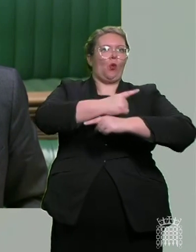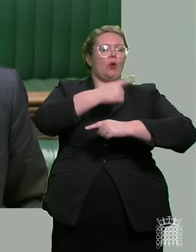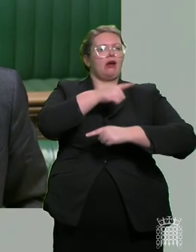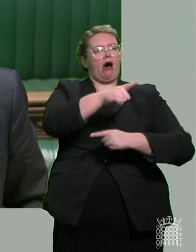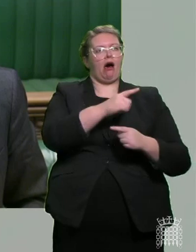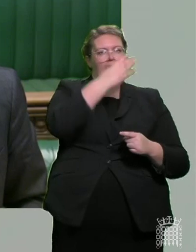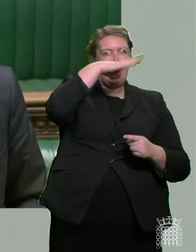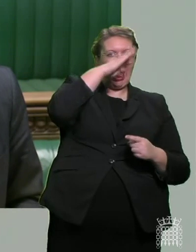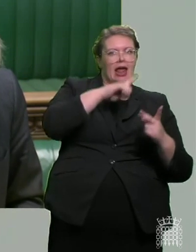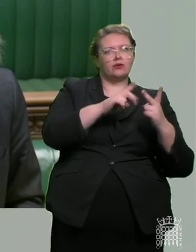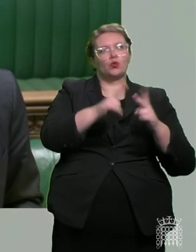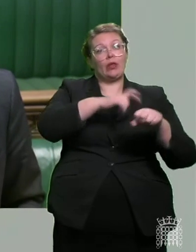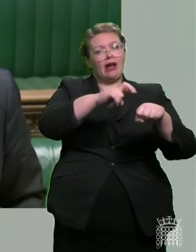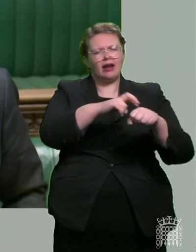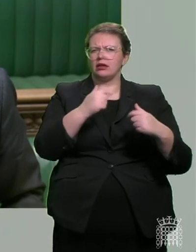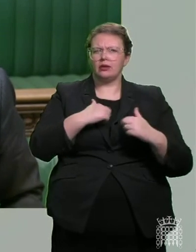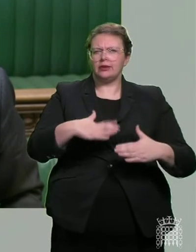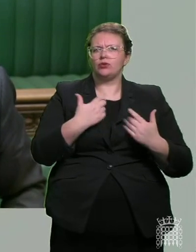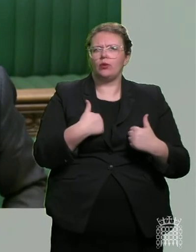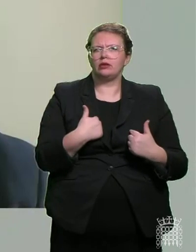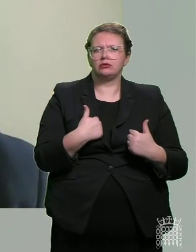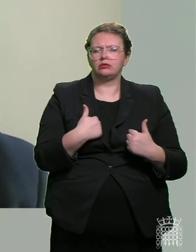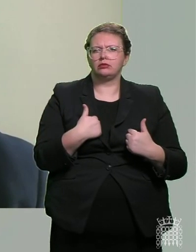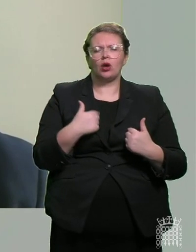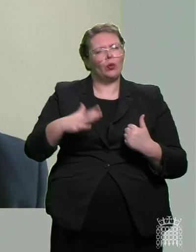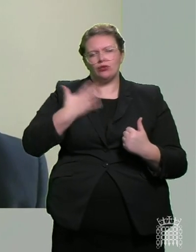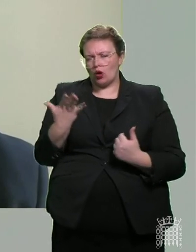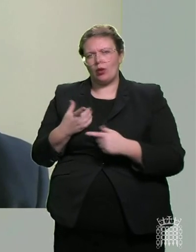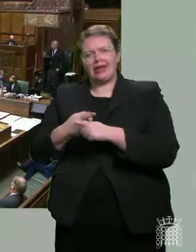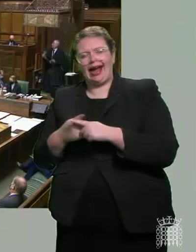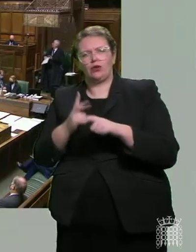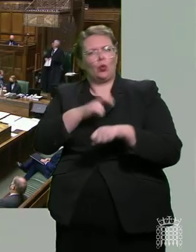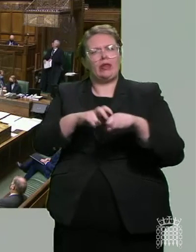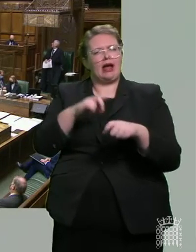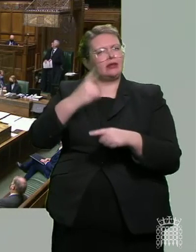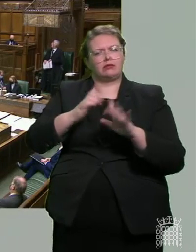We seek to make sure there are no such barriers down the Irish sea.